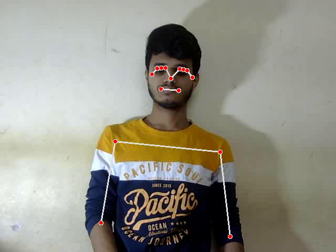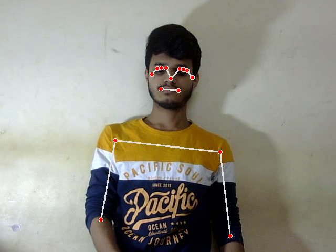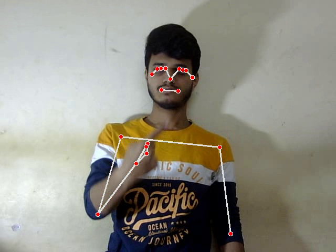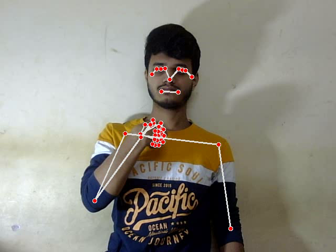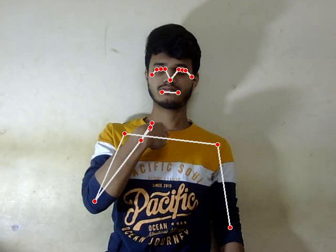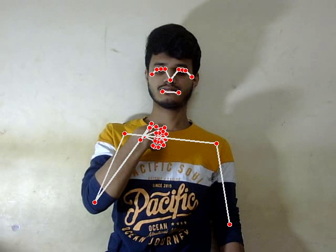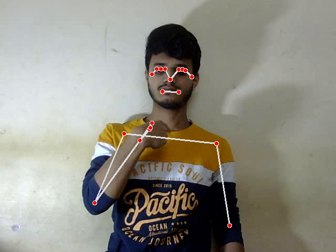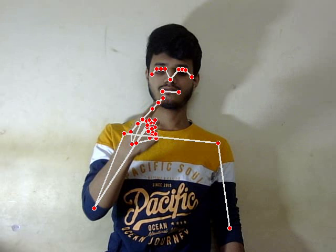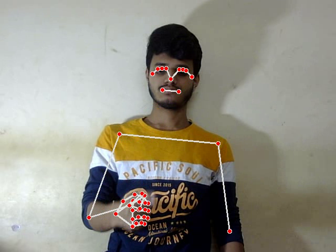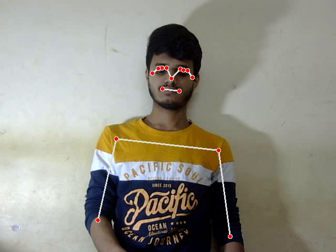I